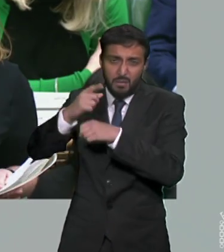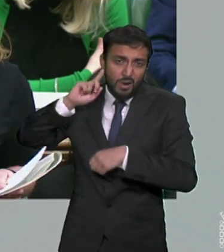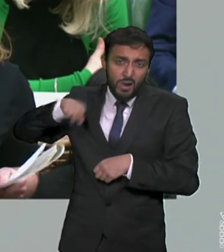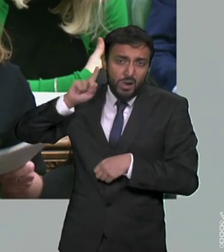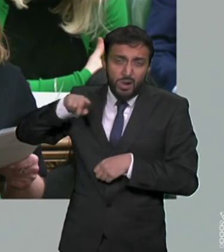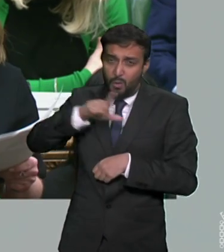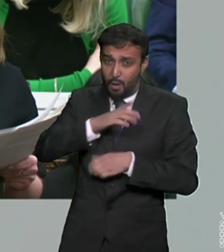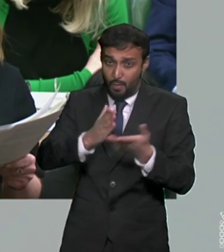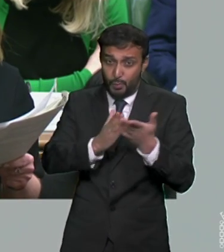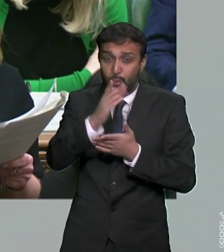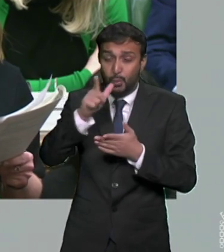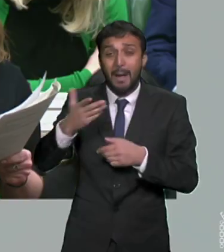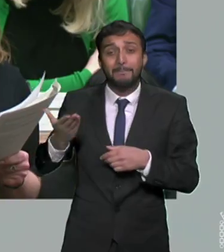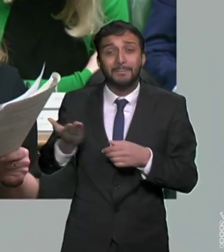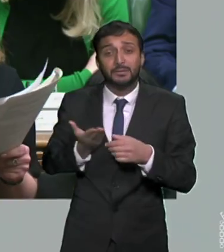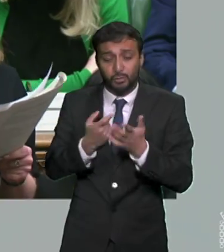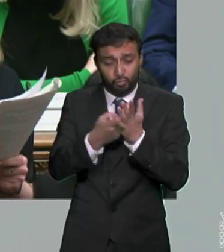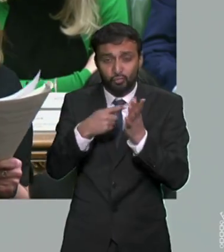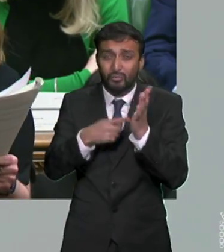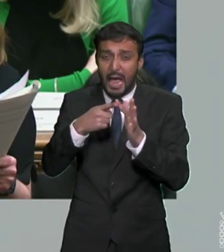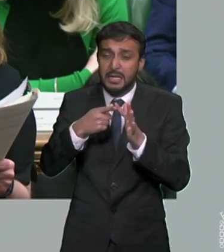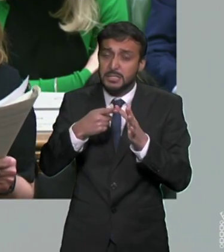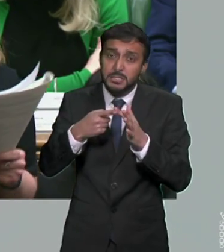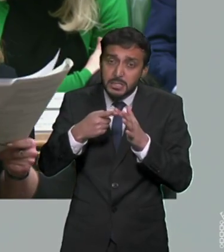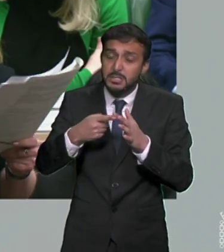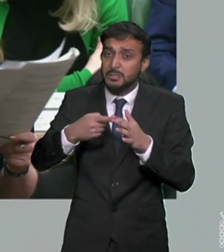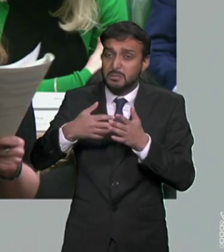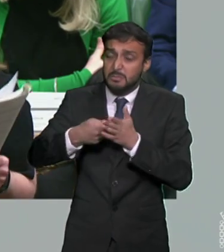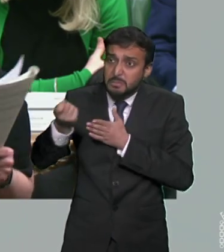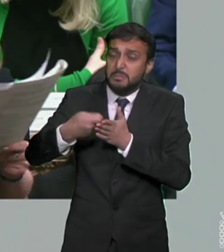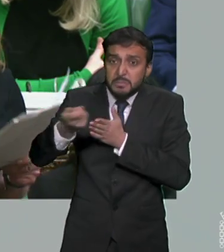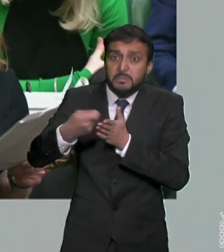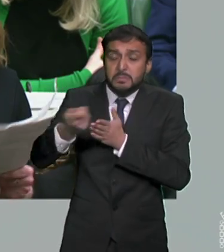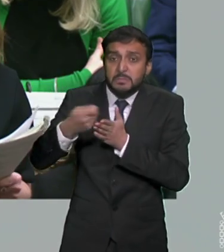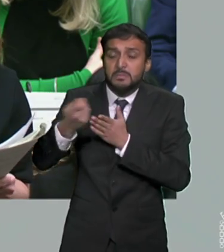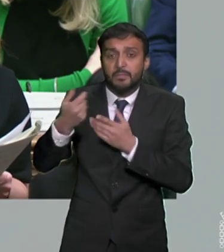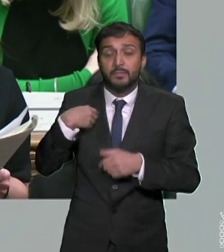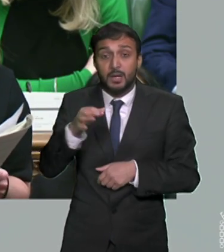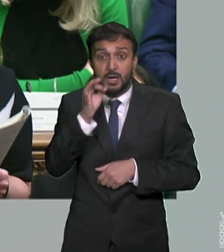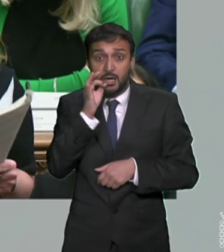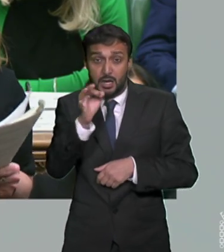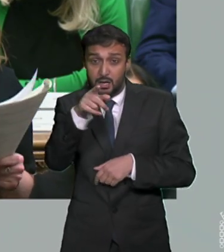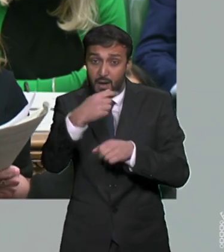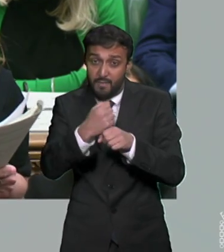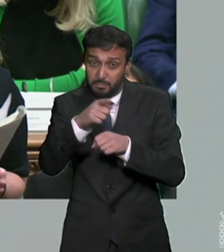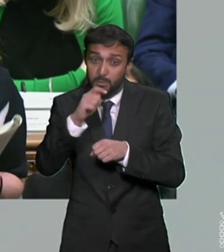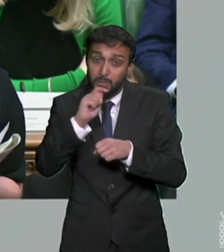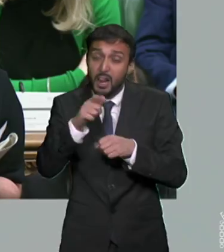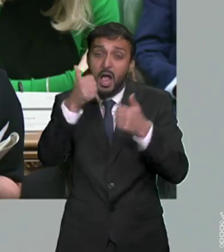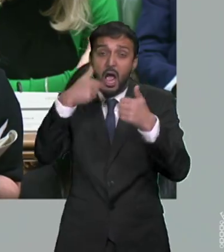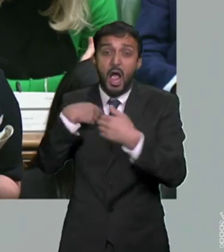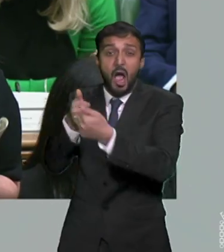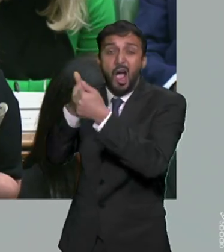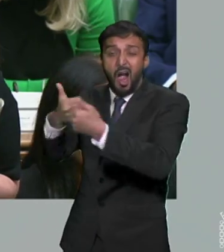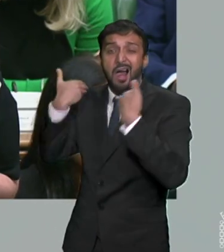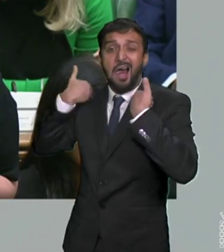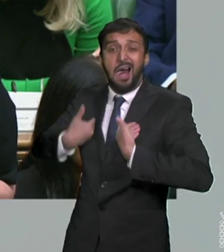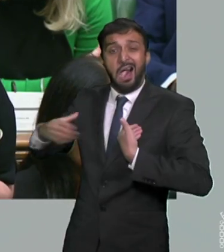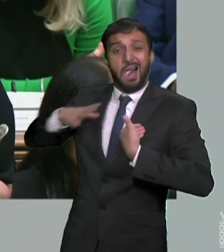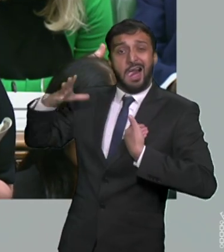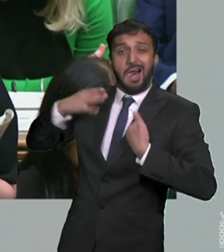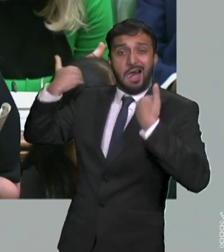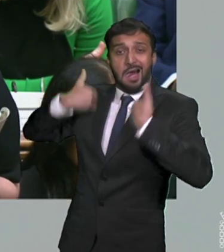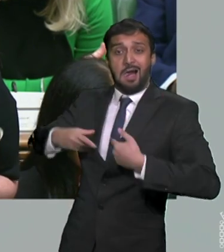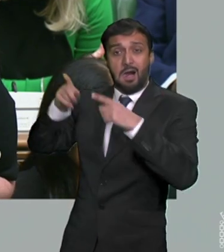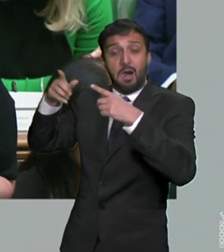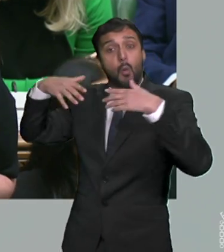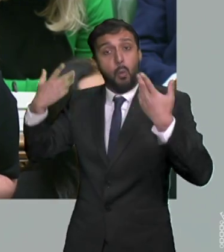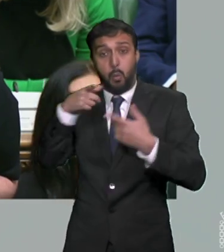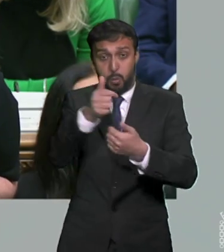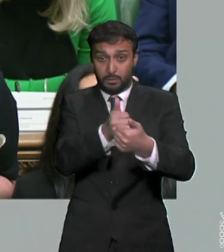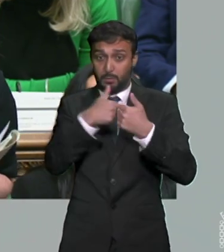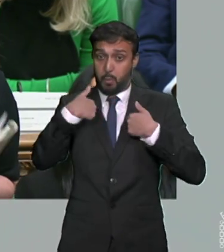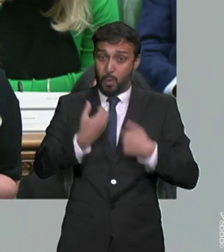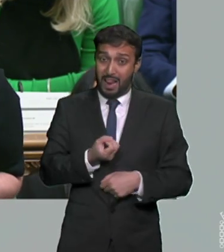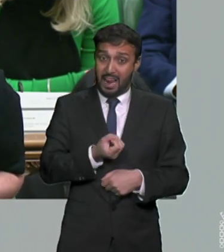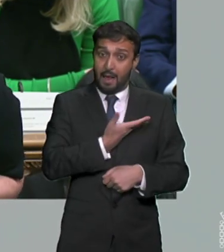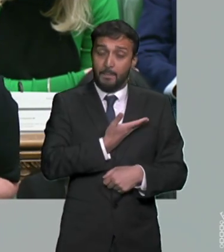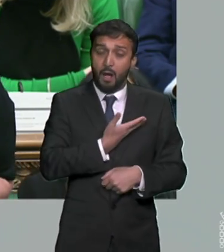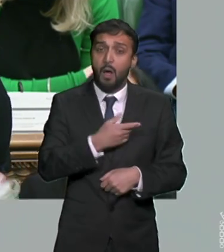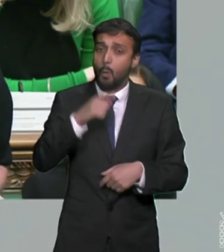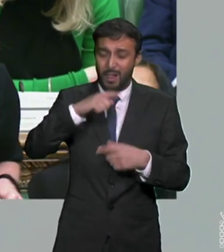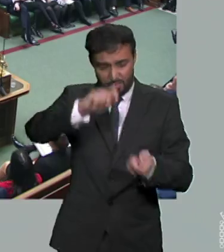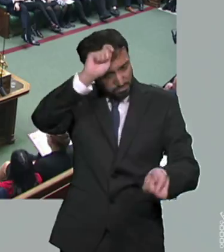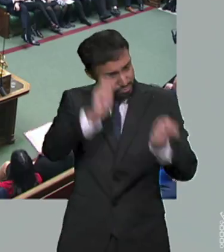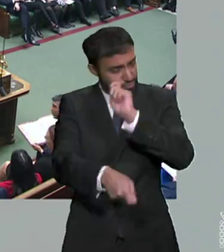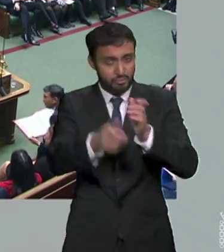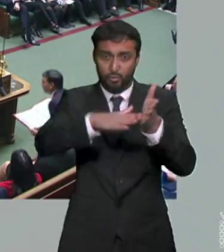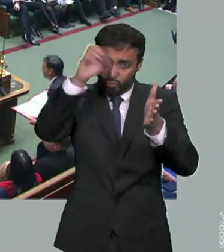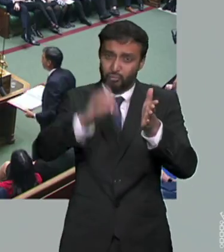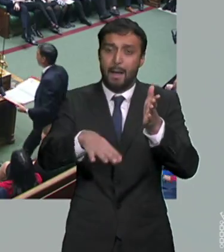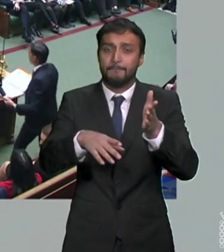The Government must pick a side: are they going to continue to back the online giants, or will they join the Labour party in backing small business and scrap and replace the outdated business rates?